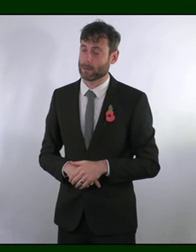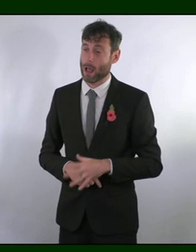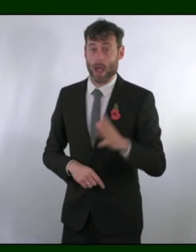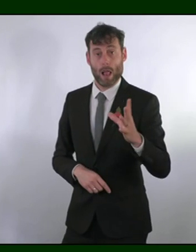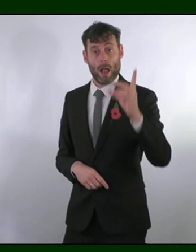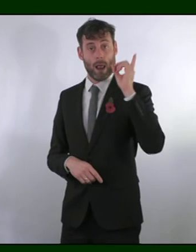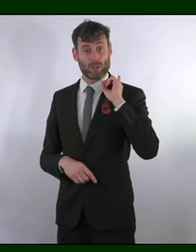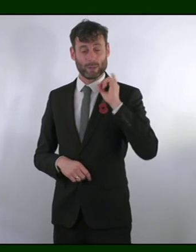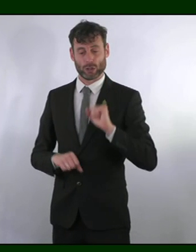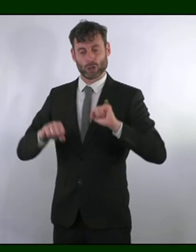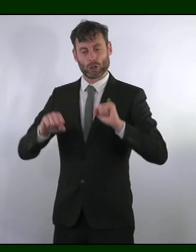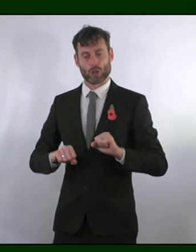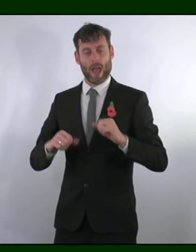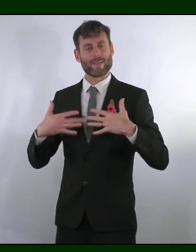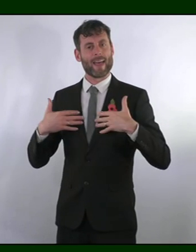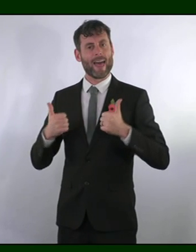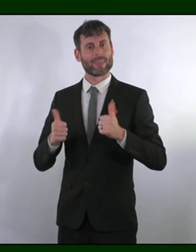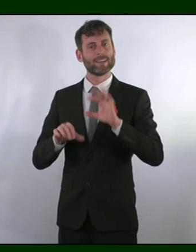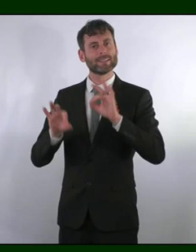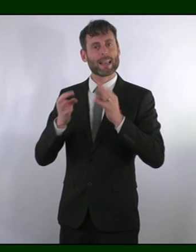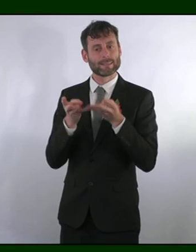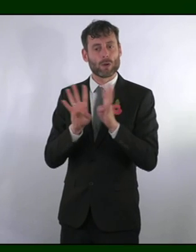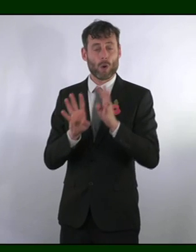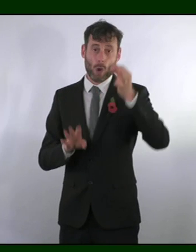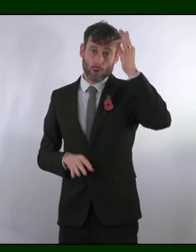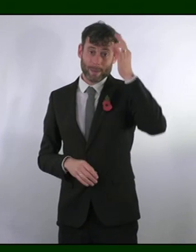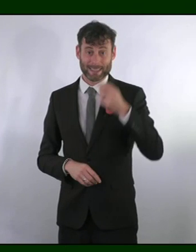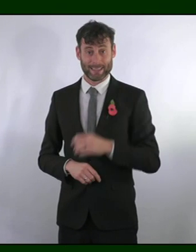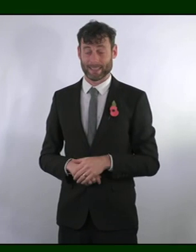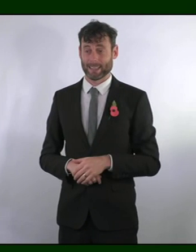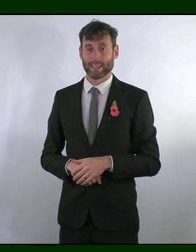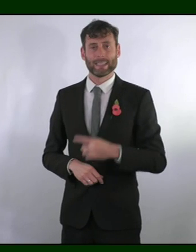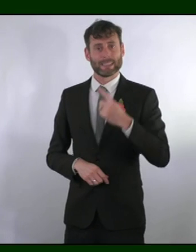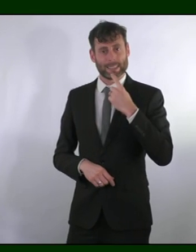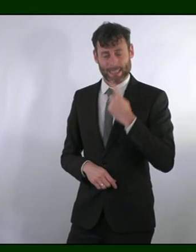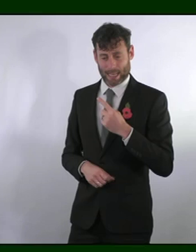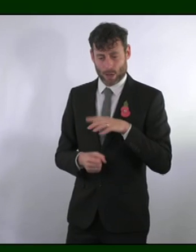Member for South West Surrey , said:“Centralised contact tracing is always going to be less effective than a” localised model.